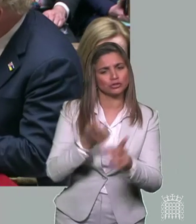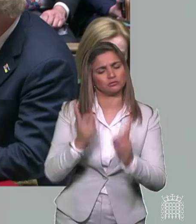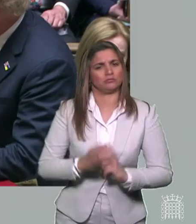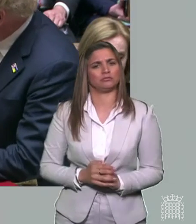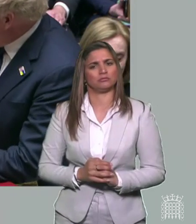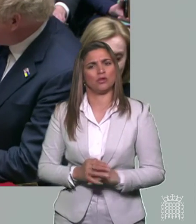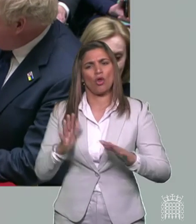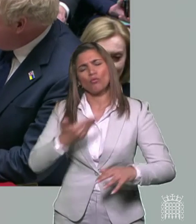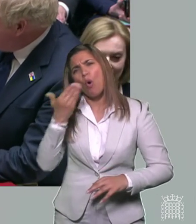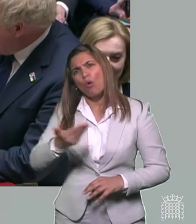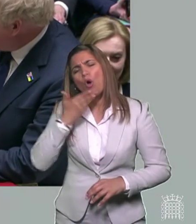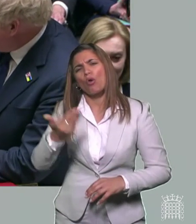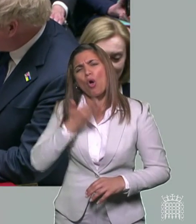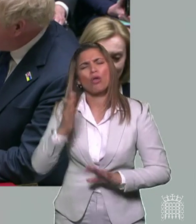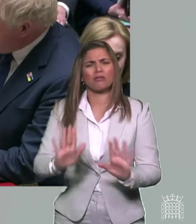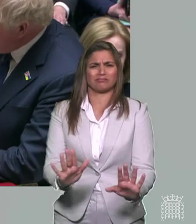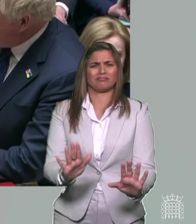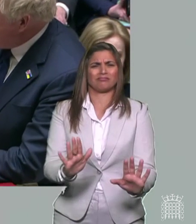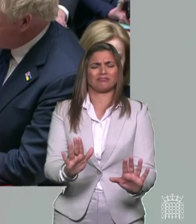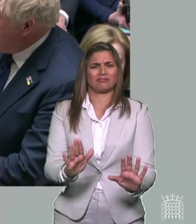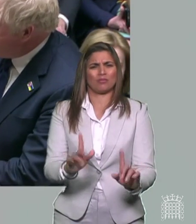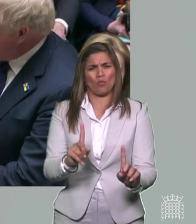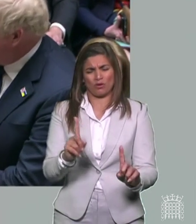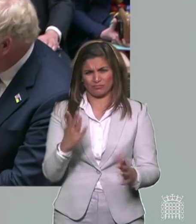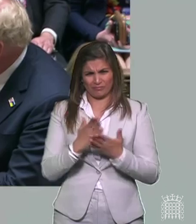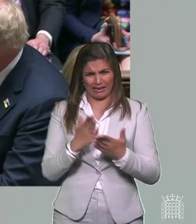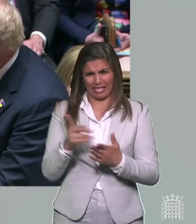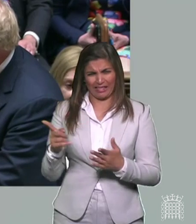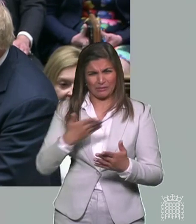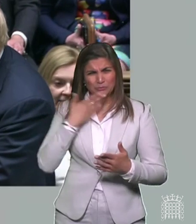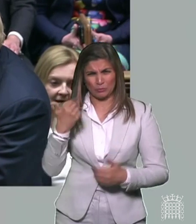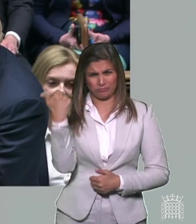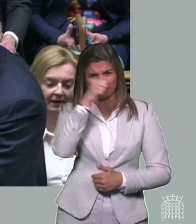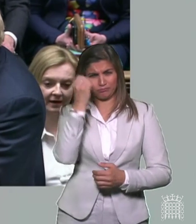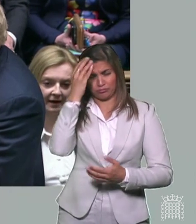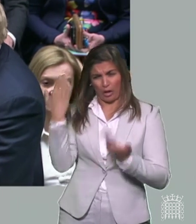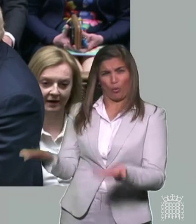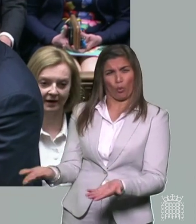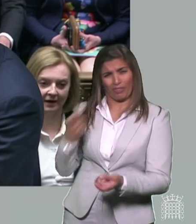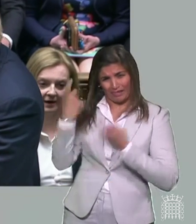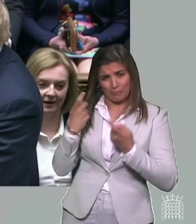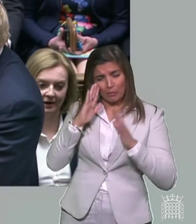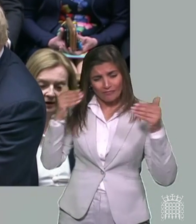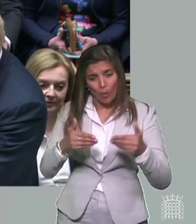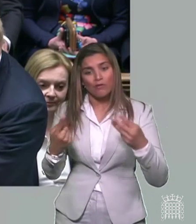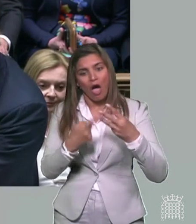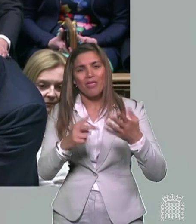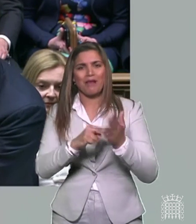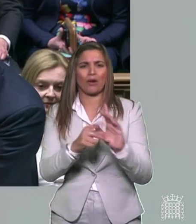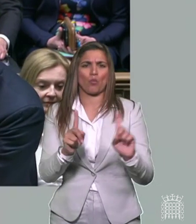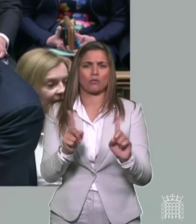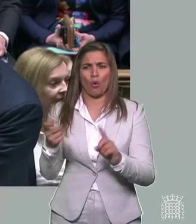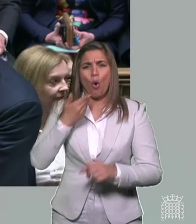You could not have clearer evidence of the intellectual bankruptcy of Labour. They have no plans for energy, they have no plans for social care—